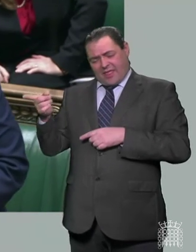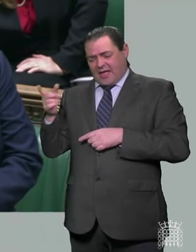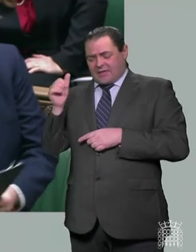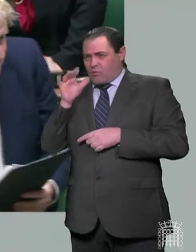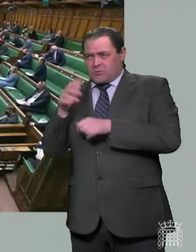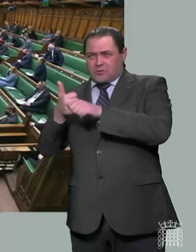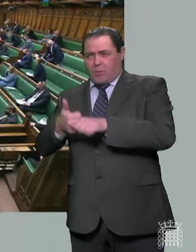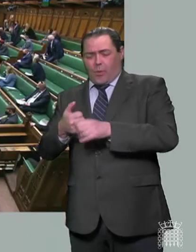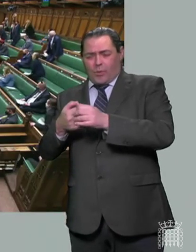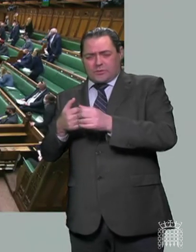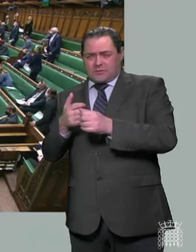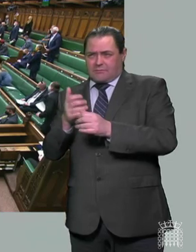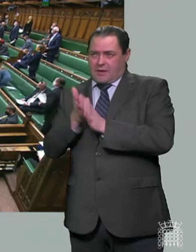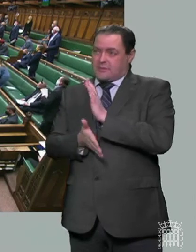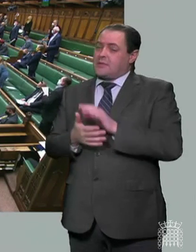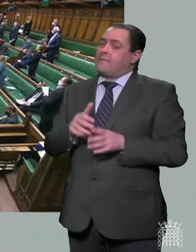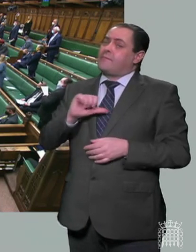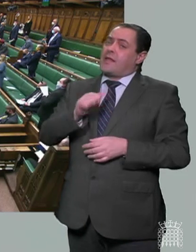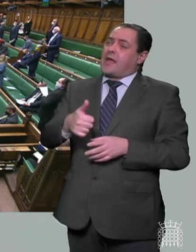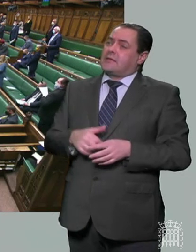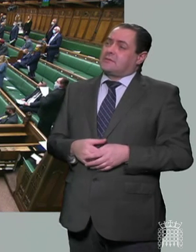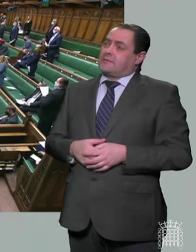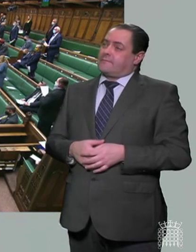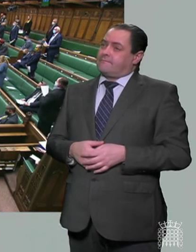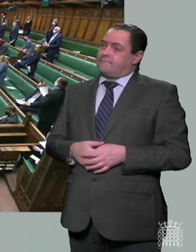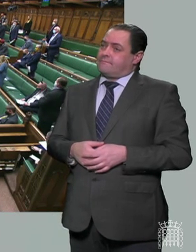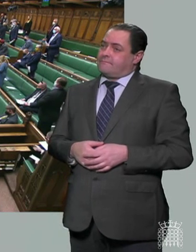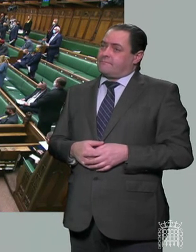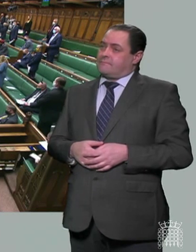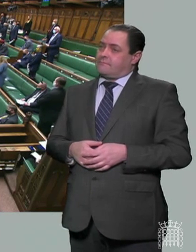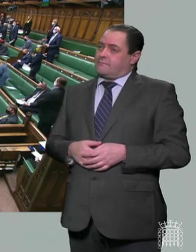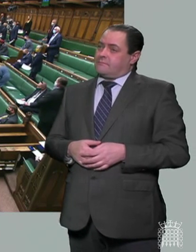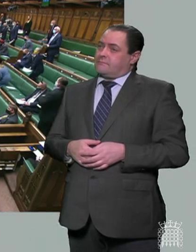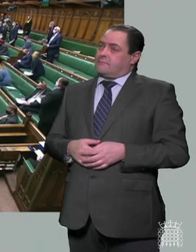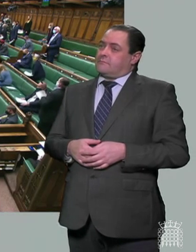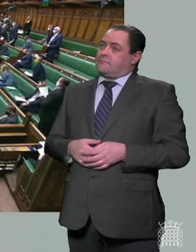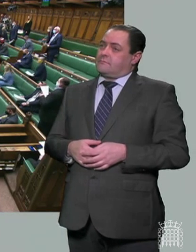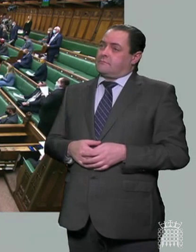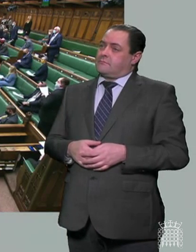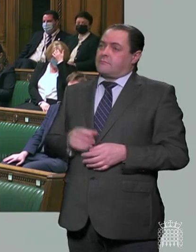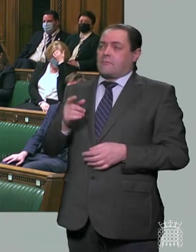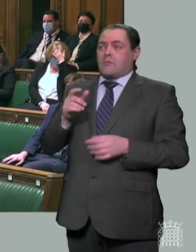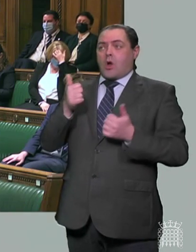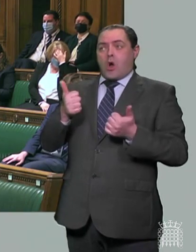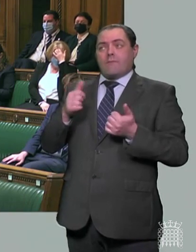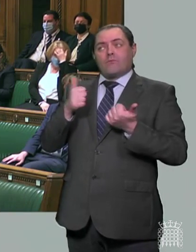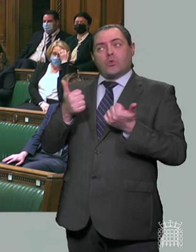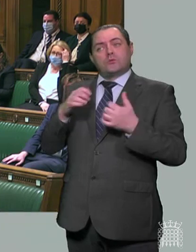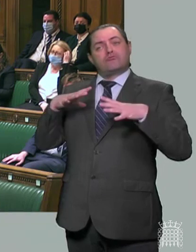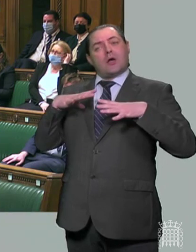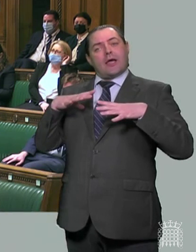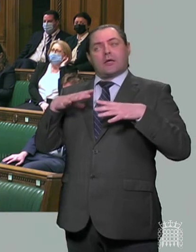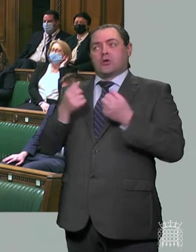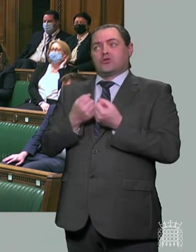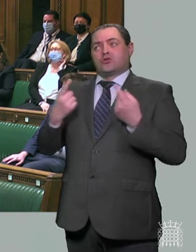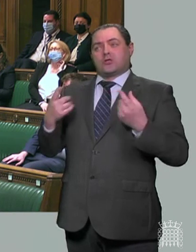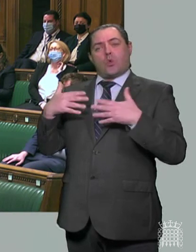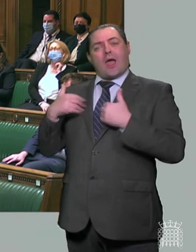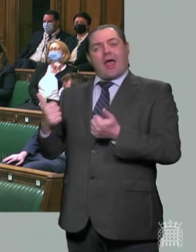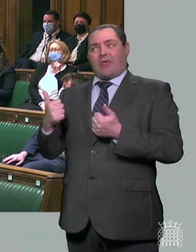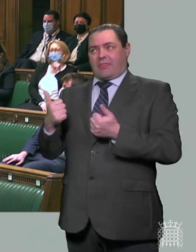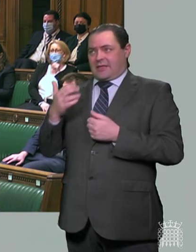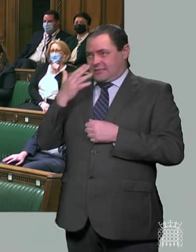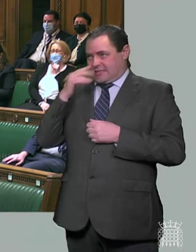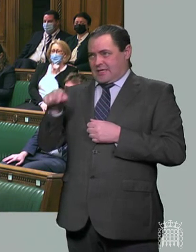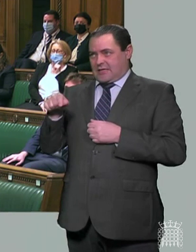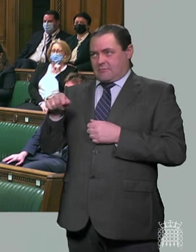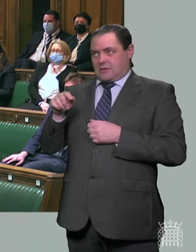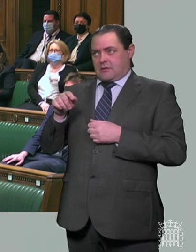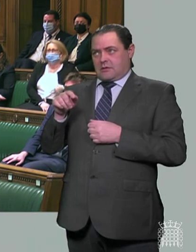Mr Speaker, I hope you had a good Christmas break—a better break than the shadow Health and Social Care Secretary, who, since we last met, has taken a number of positions.